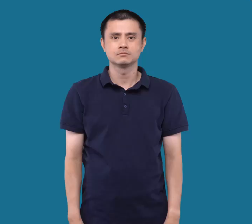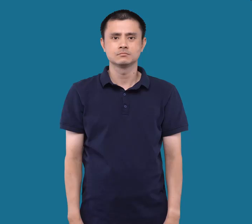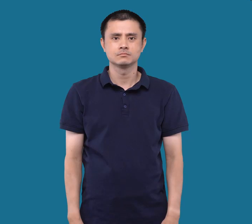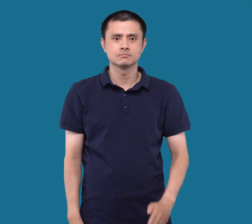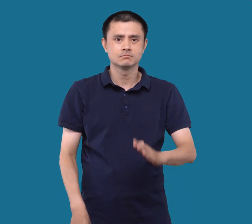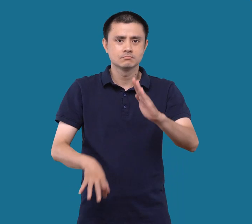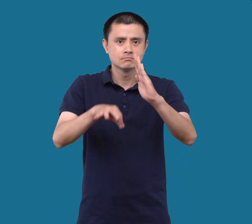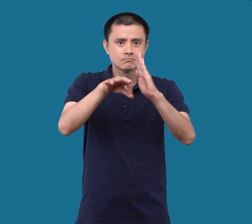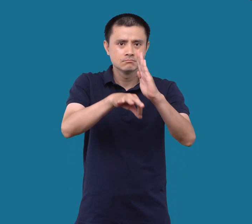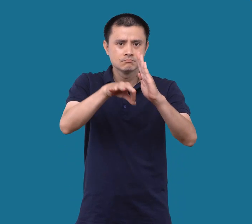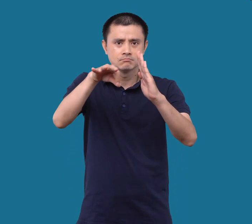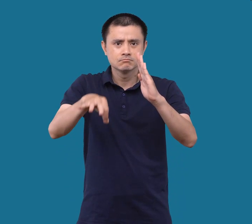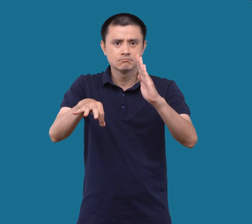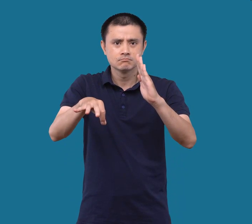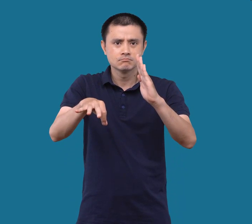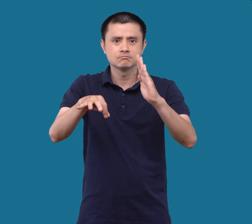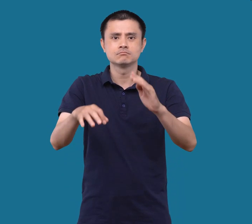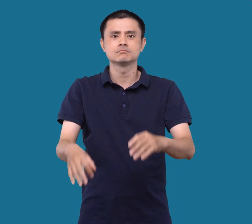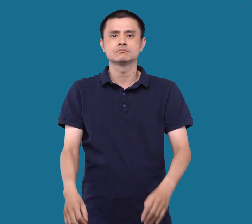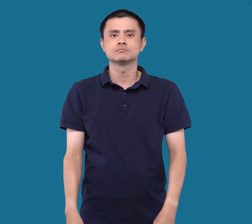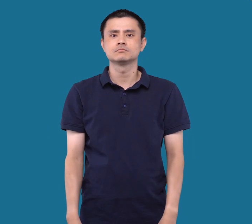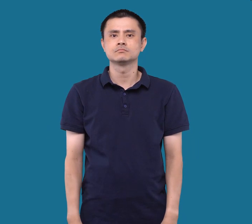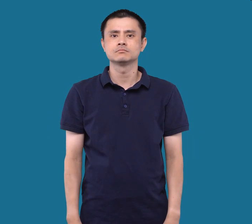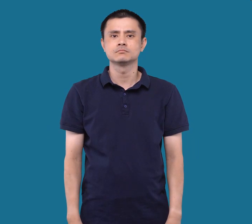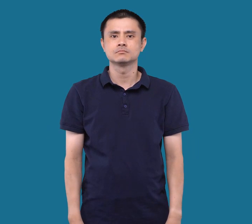chợ Bến Thành